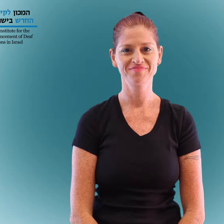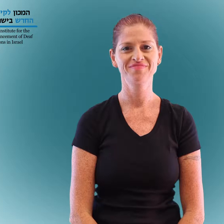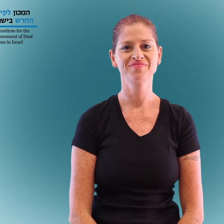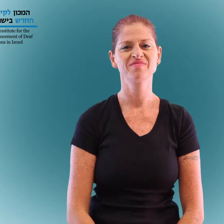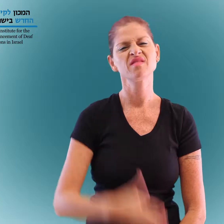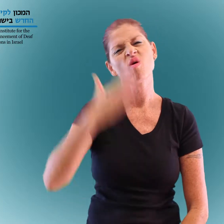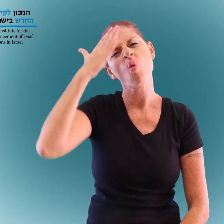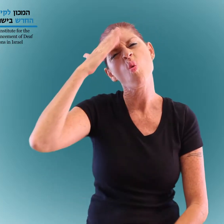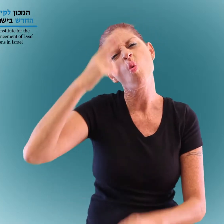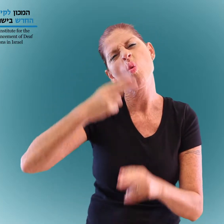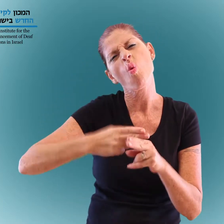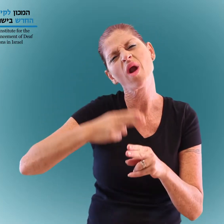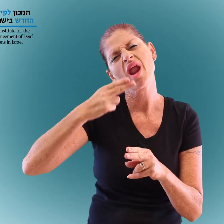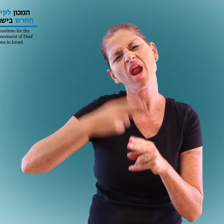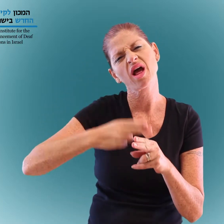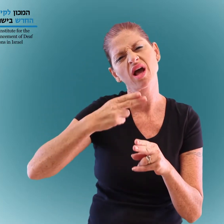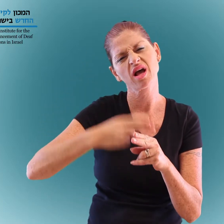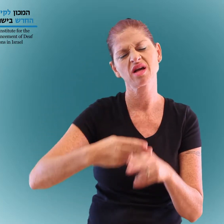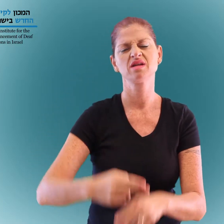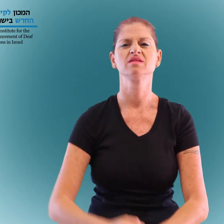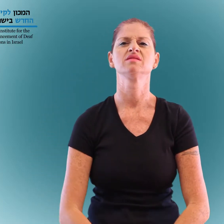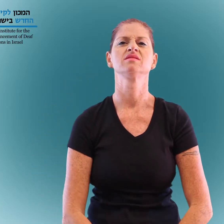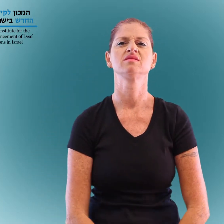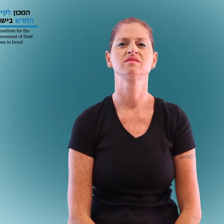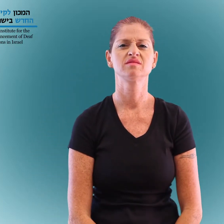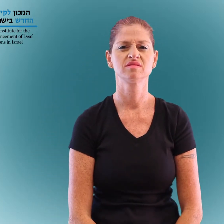חולה